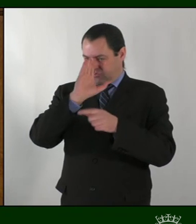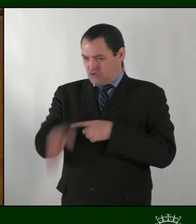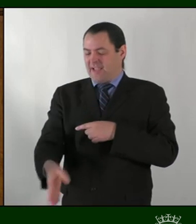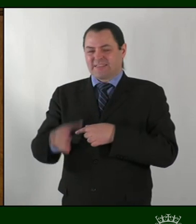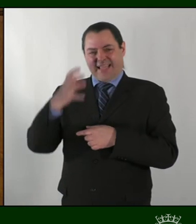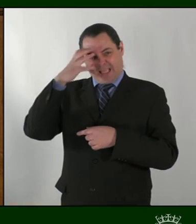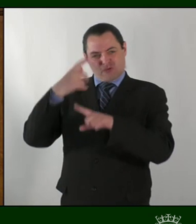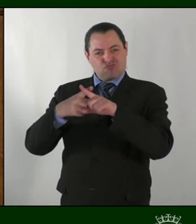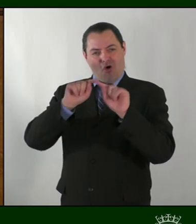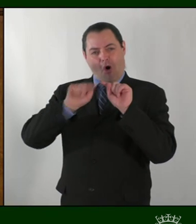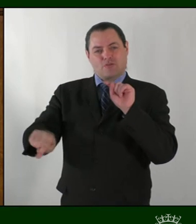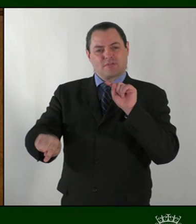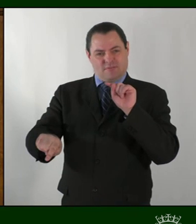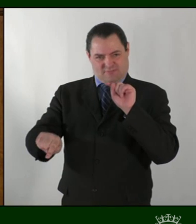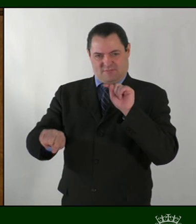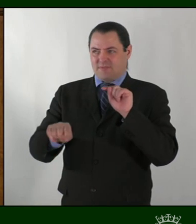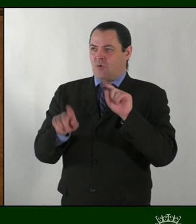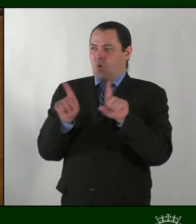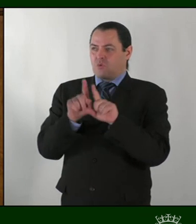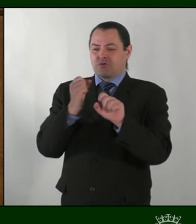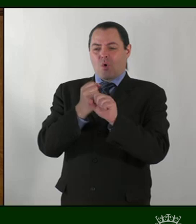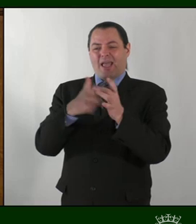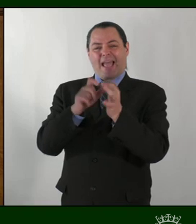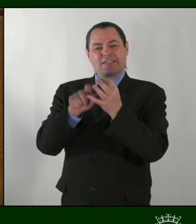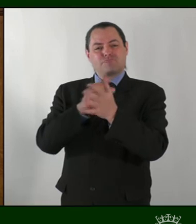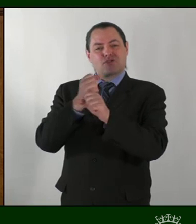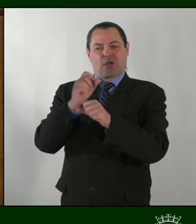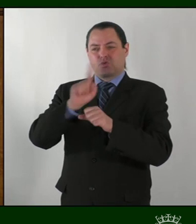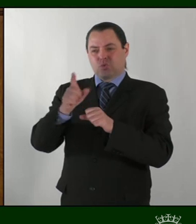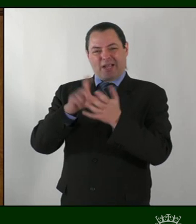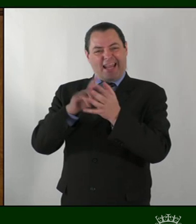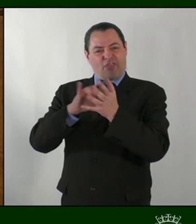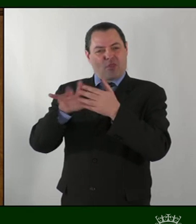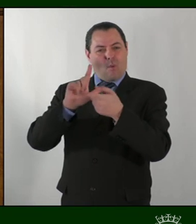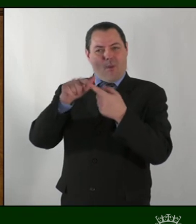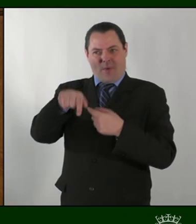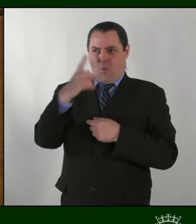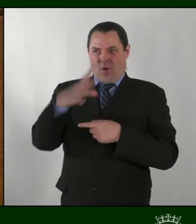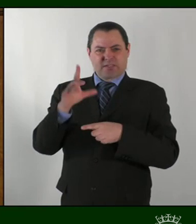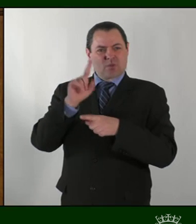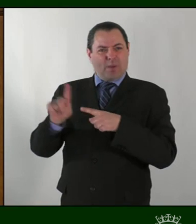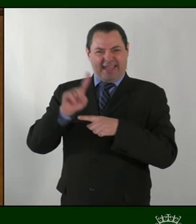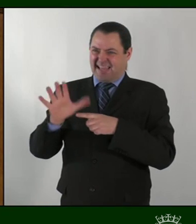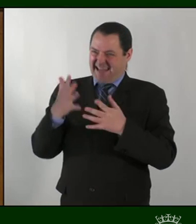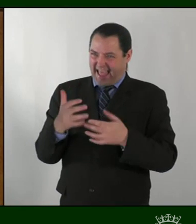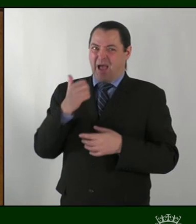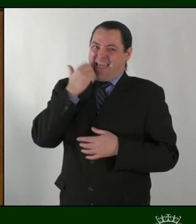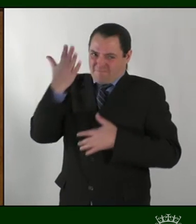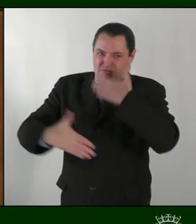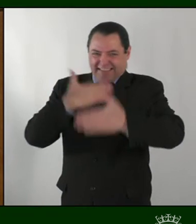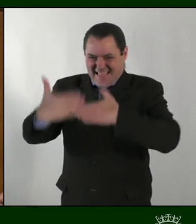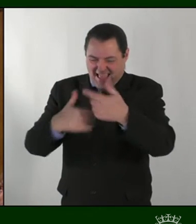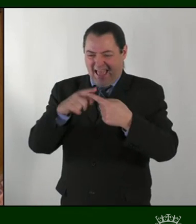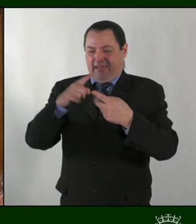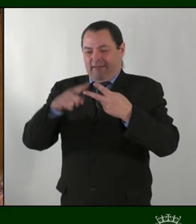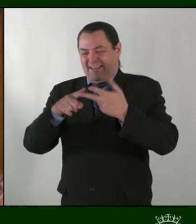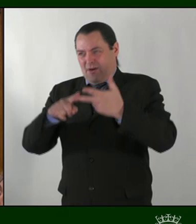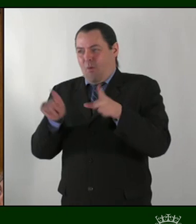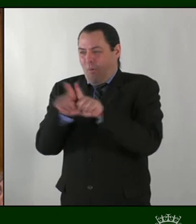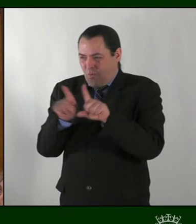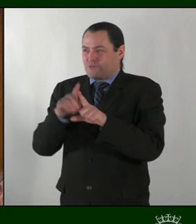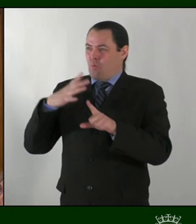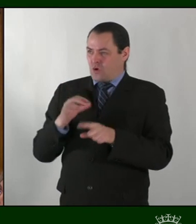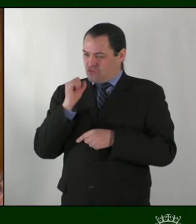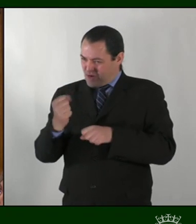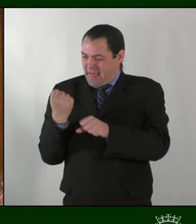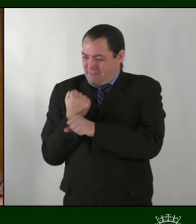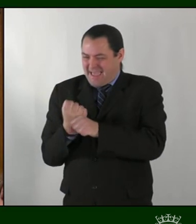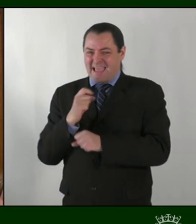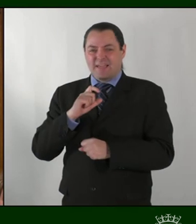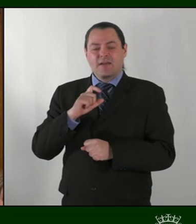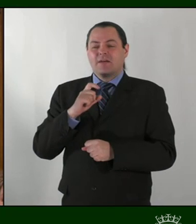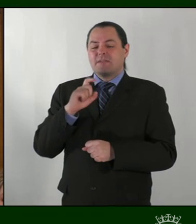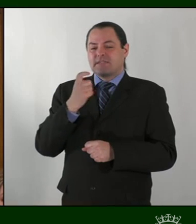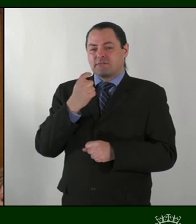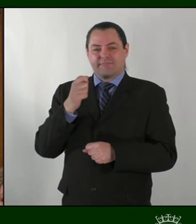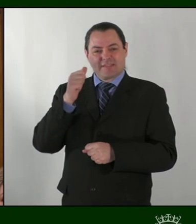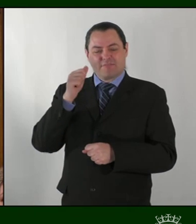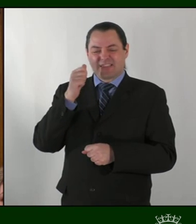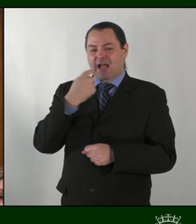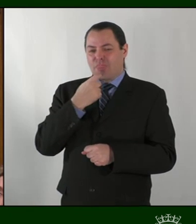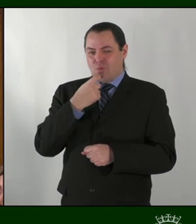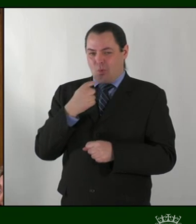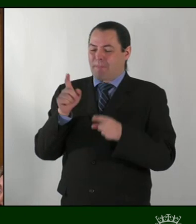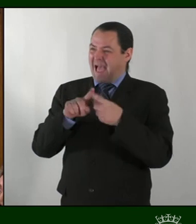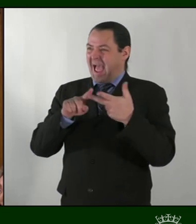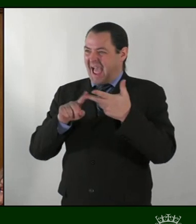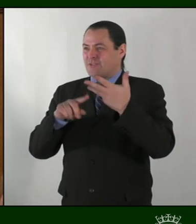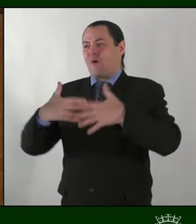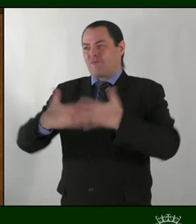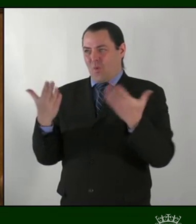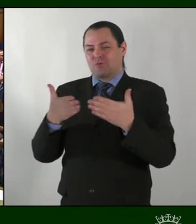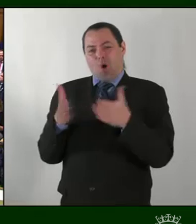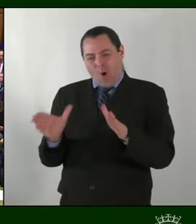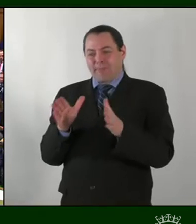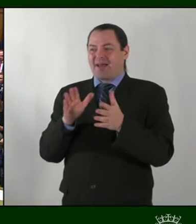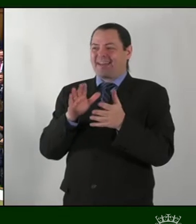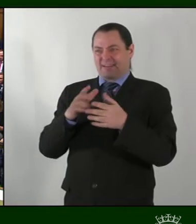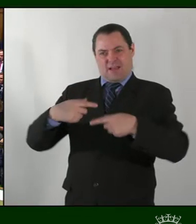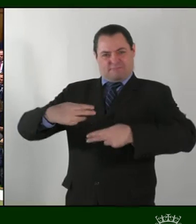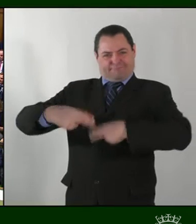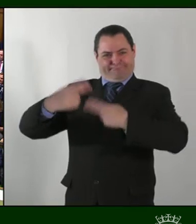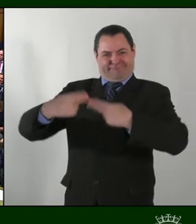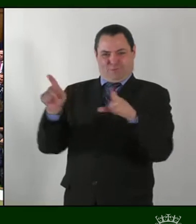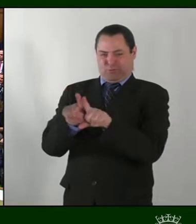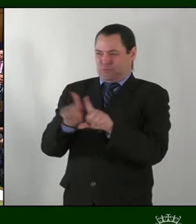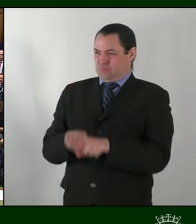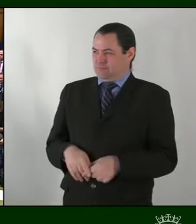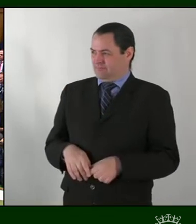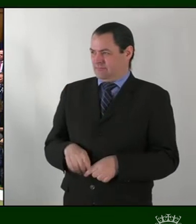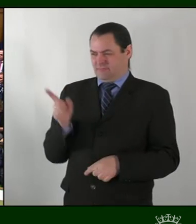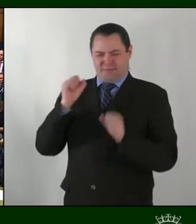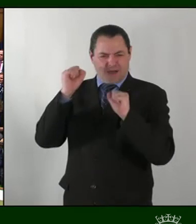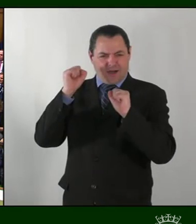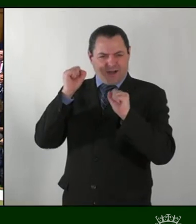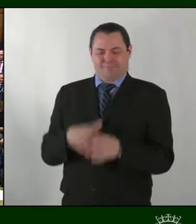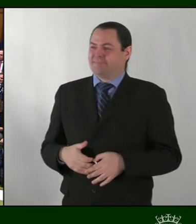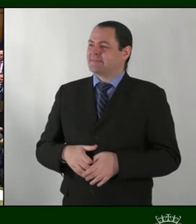Cross; to make the Gainsborough-Brigg-Cleethorpes service, which at present runs one day a week, into a seven-day service; to manufacture the rails at Scunthorpe; and, of course, to reopen Suggitts Lane level crossing?